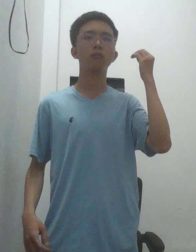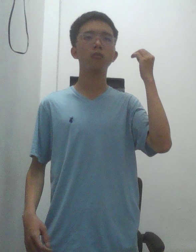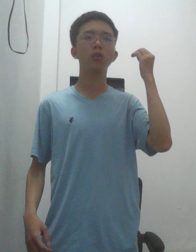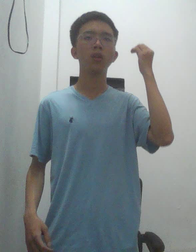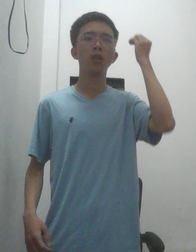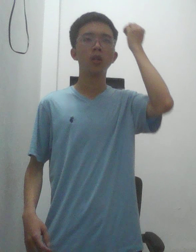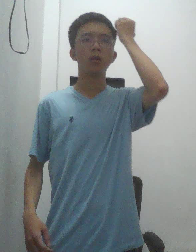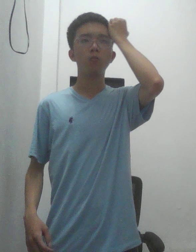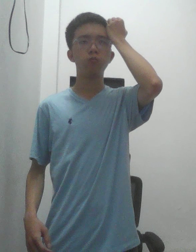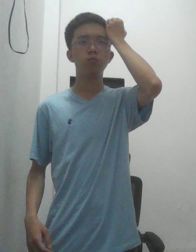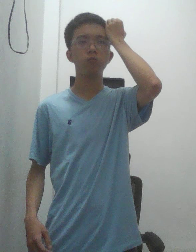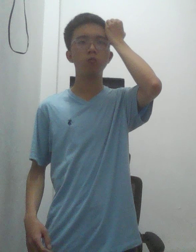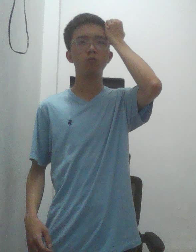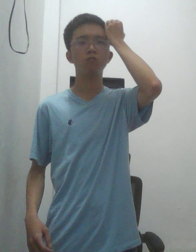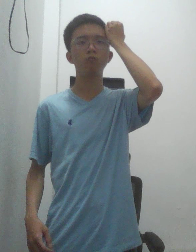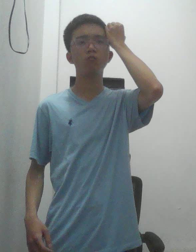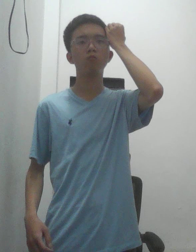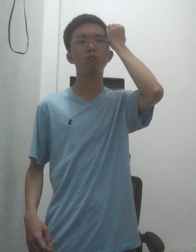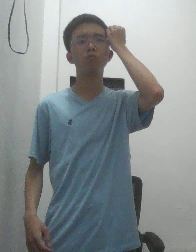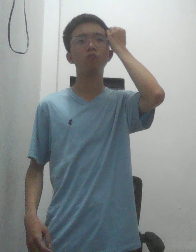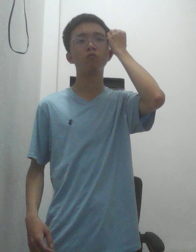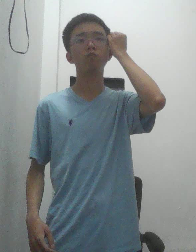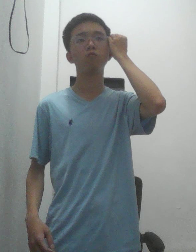oi troi